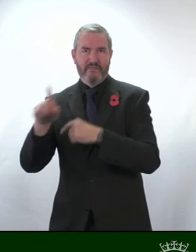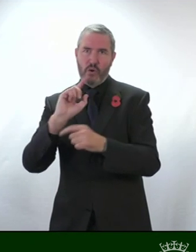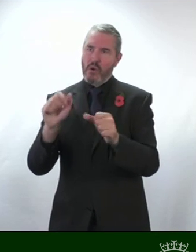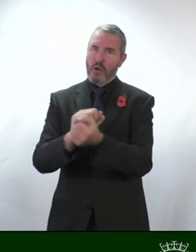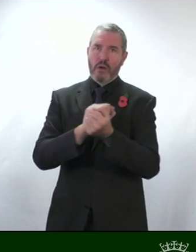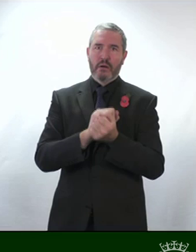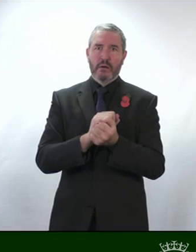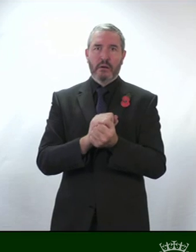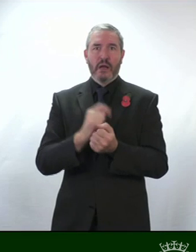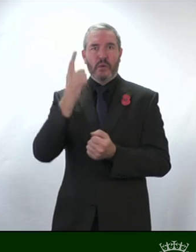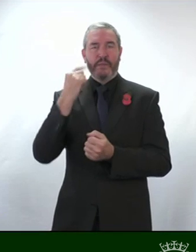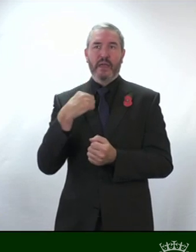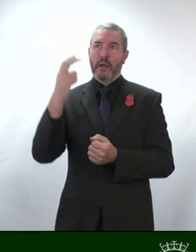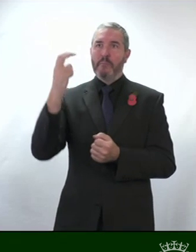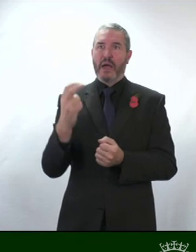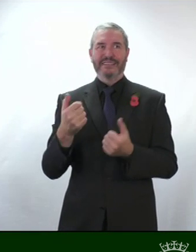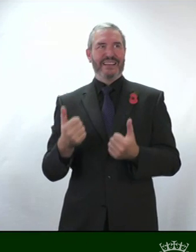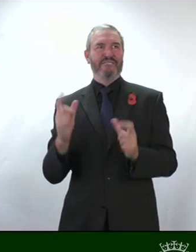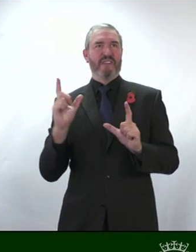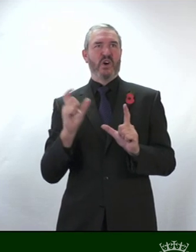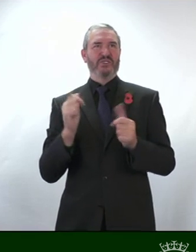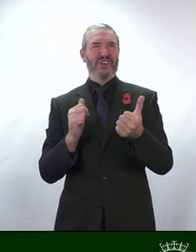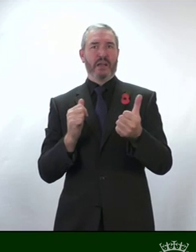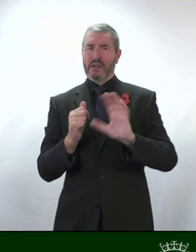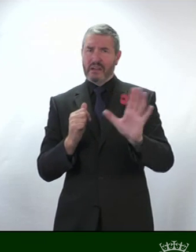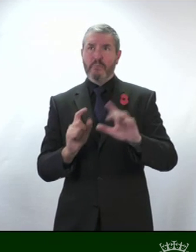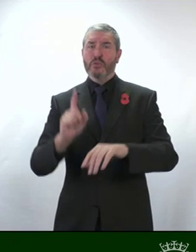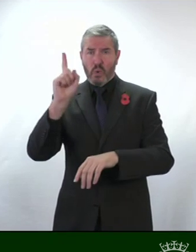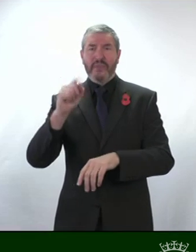Buses might be just a photo-op for the Prime Minister, but they matter in the north.